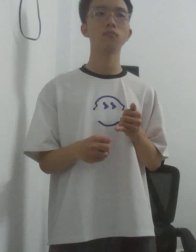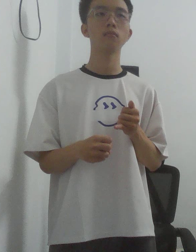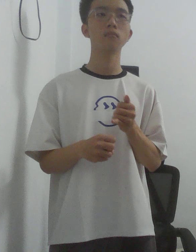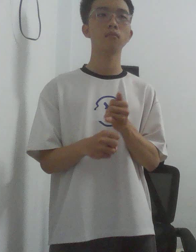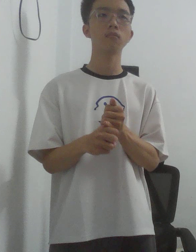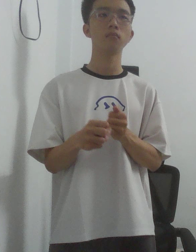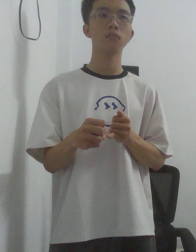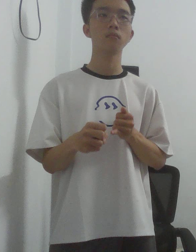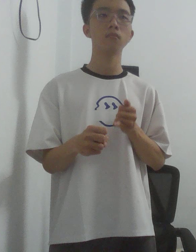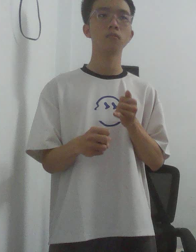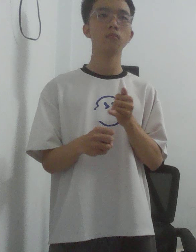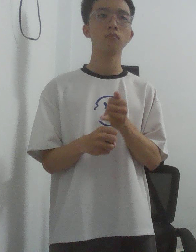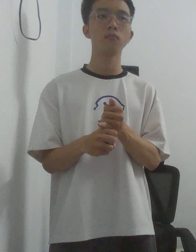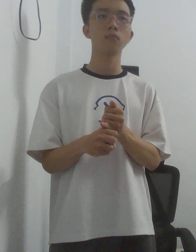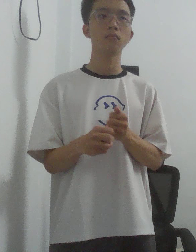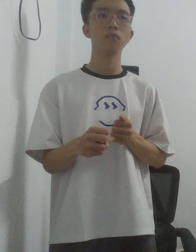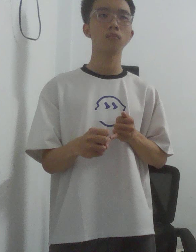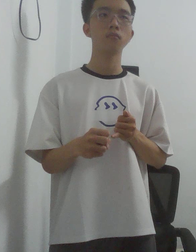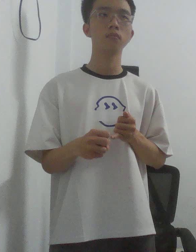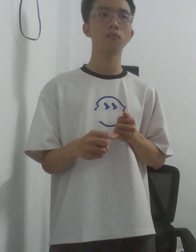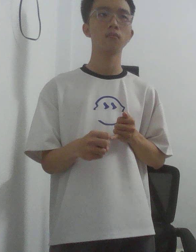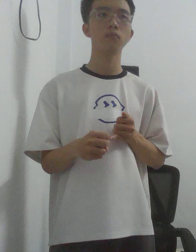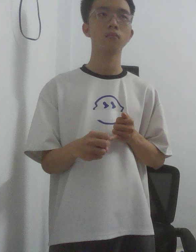cuoi nam